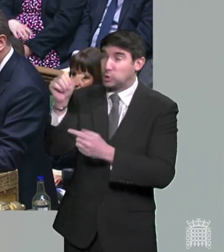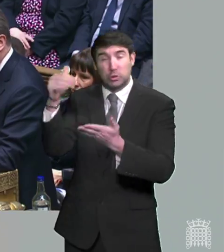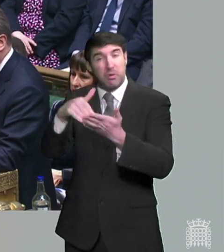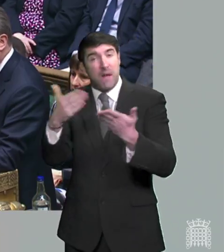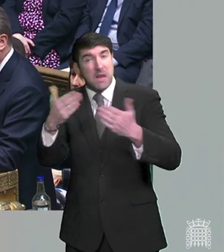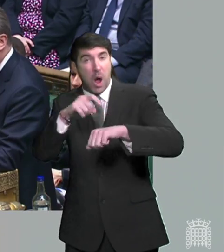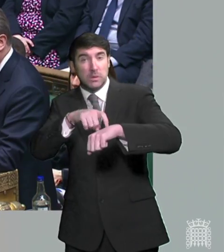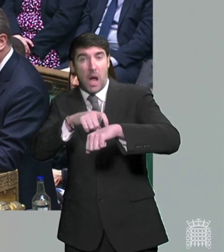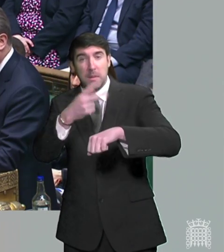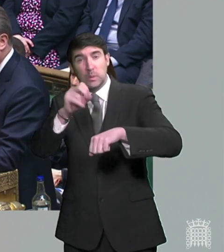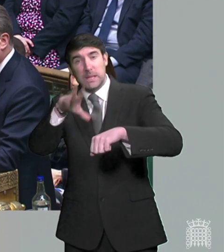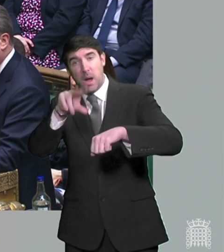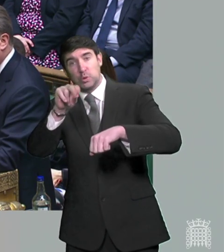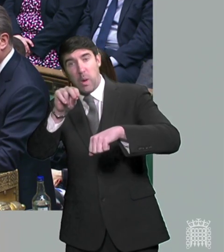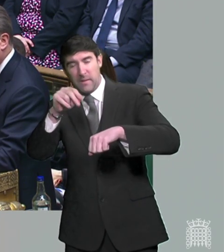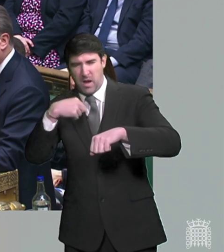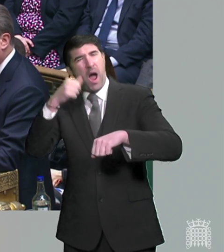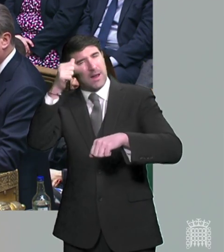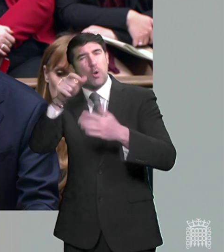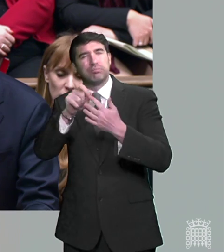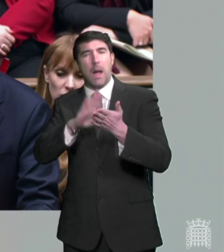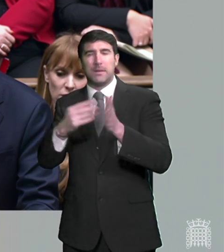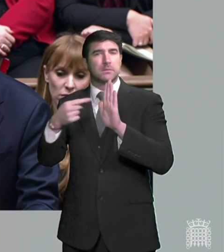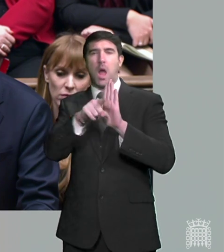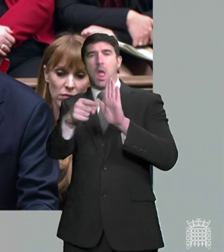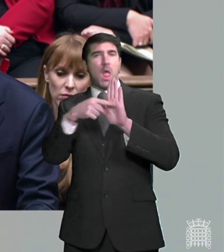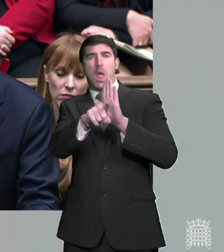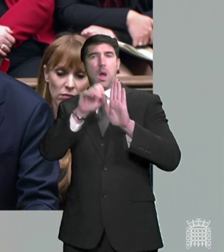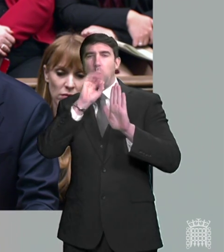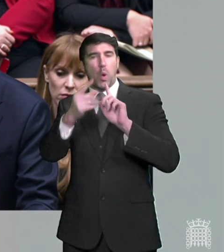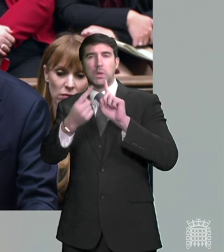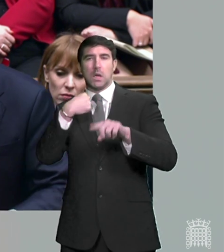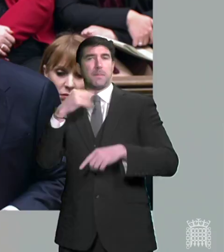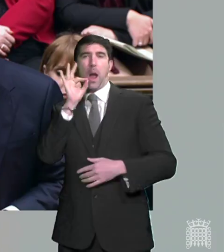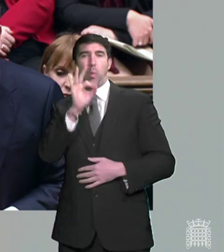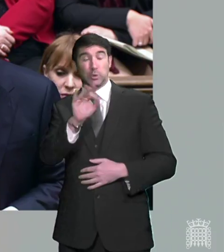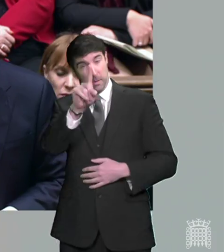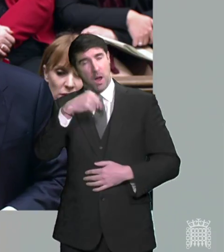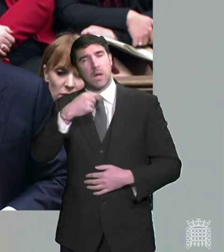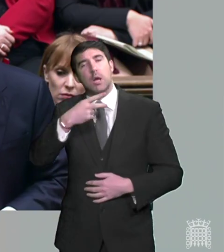I know he does not want to answer the question I asked him, so I will ask him again.